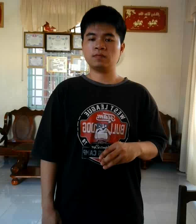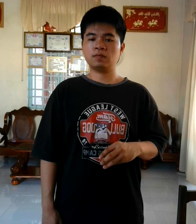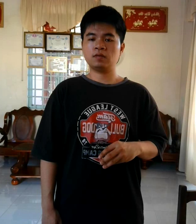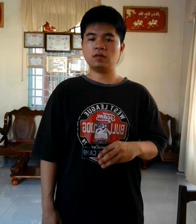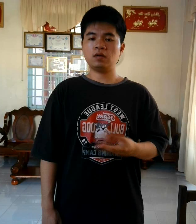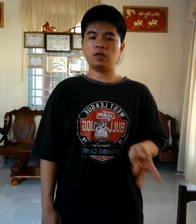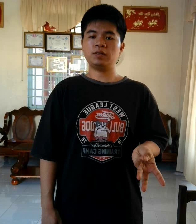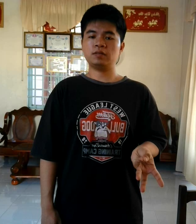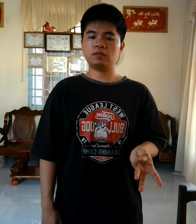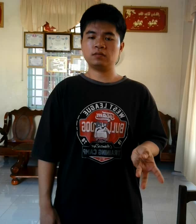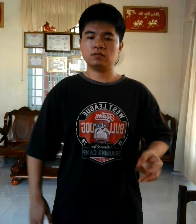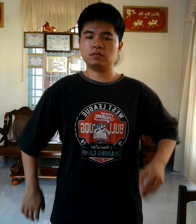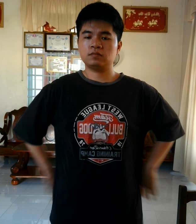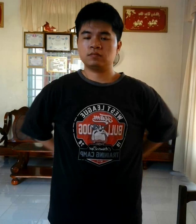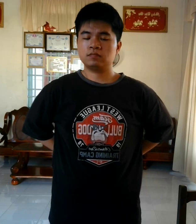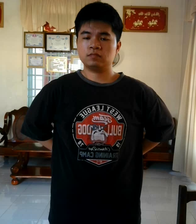it